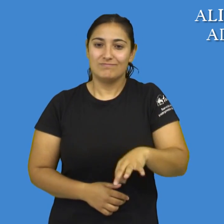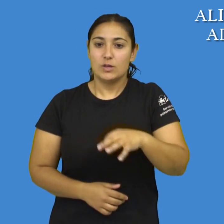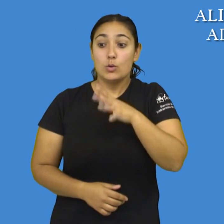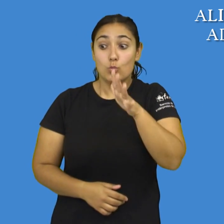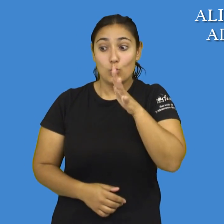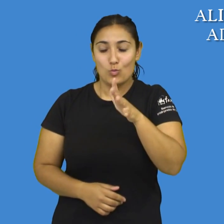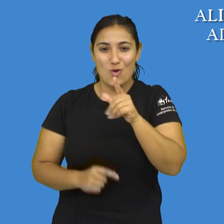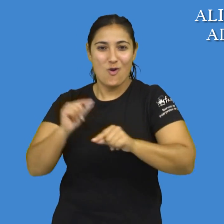motivo